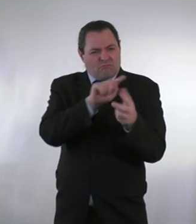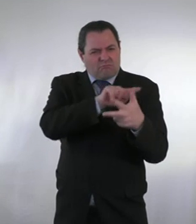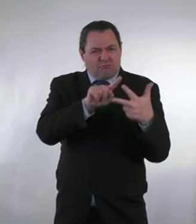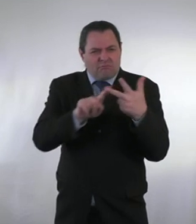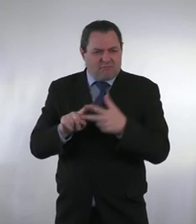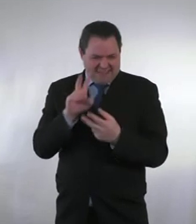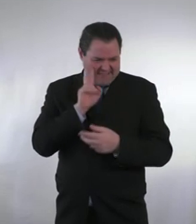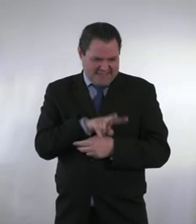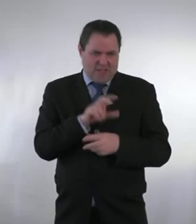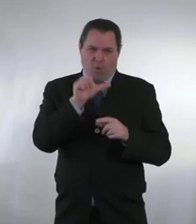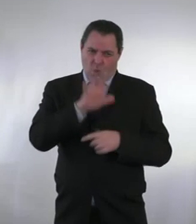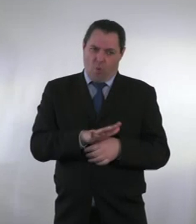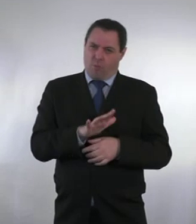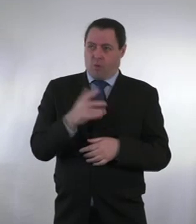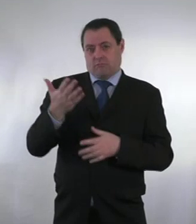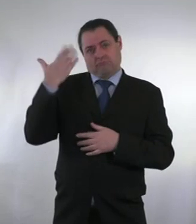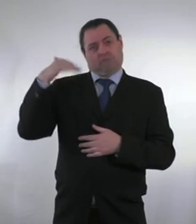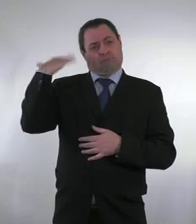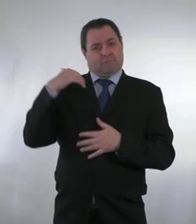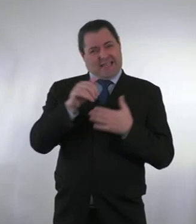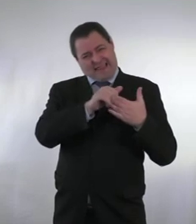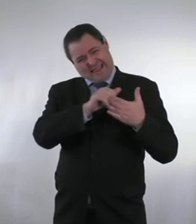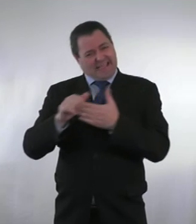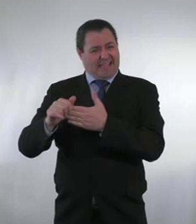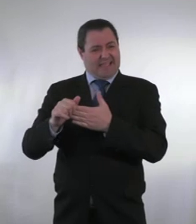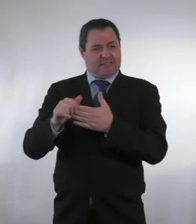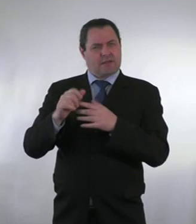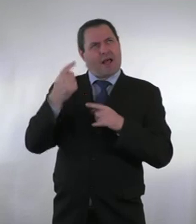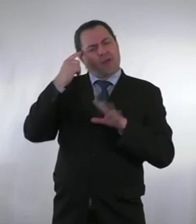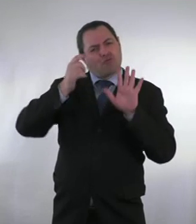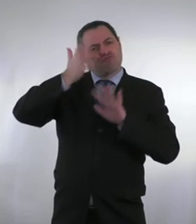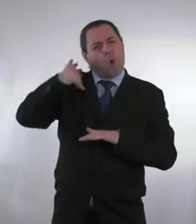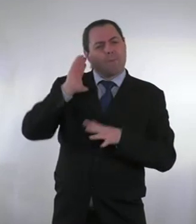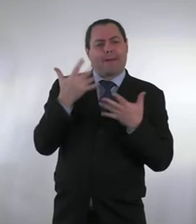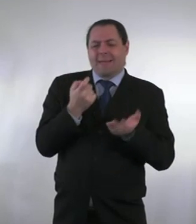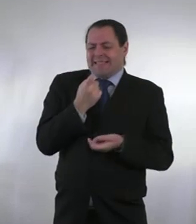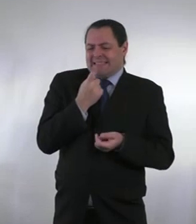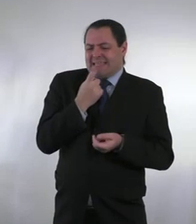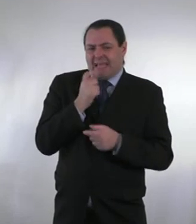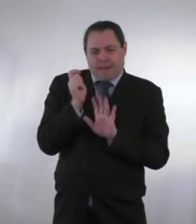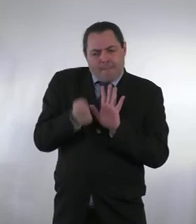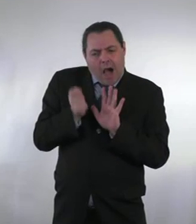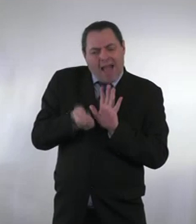Cornwall led the way—I think the Romans mined tin in Cornwall, did they not?